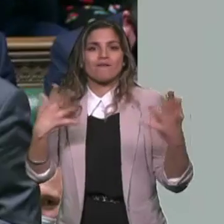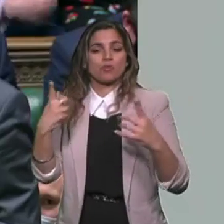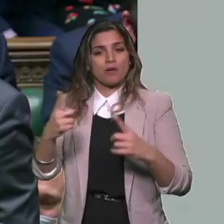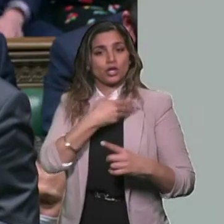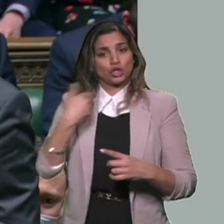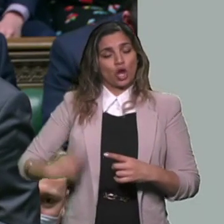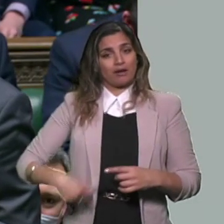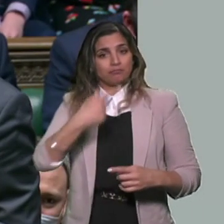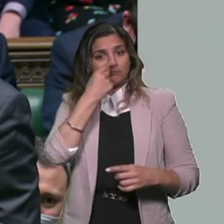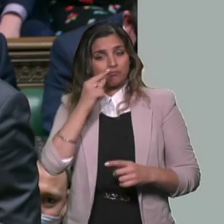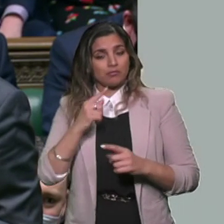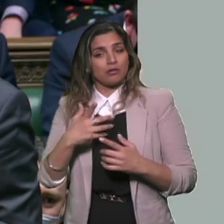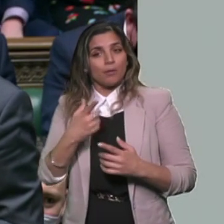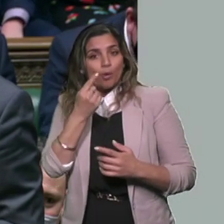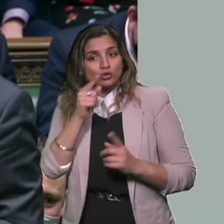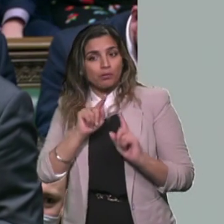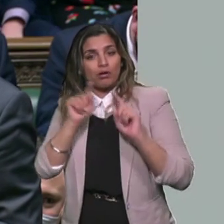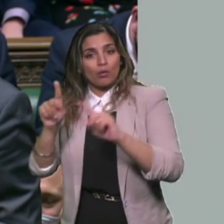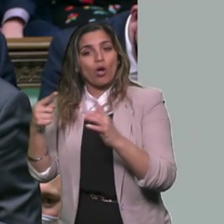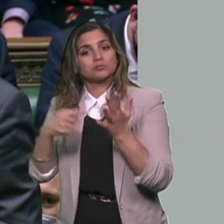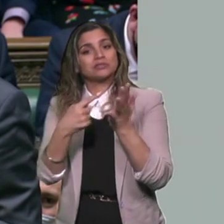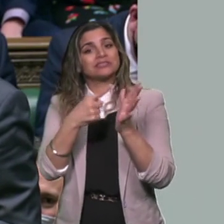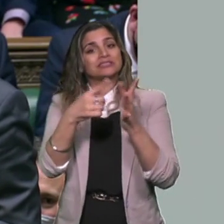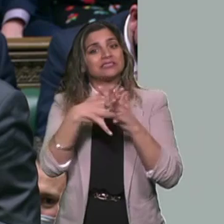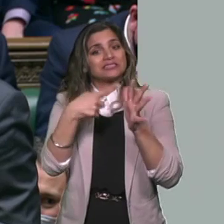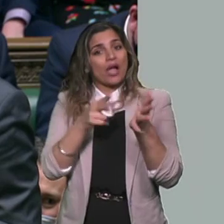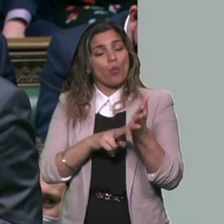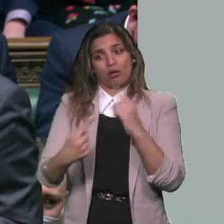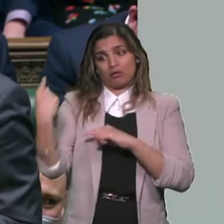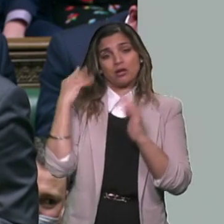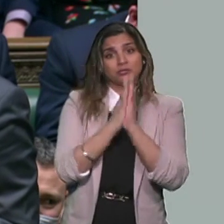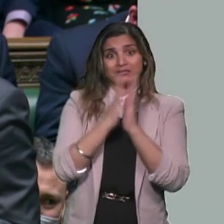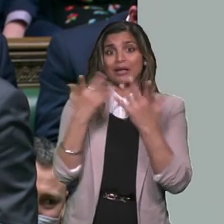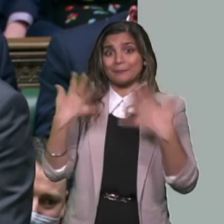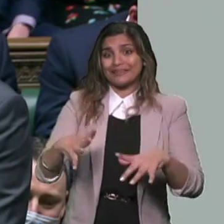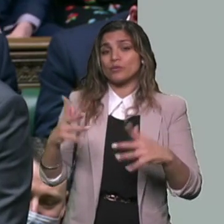On Sunday, Beijing staged the largest incursion into Taiwan’s airspace since October.